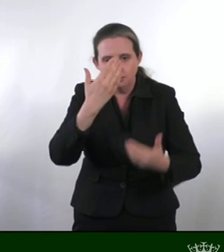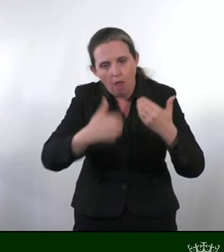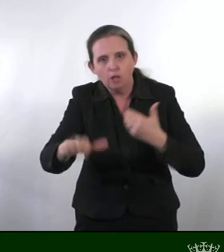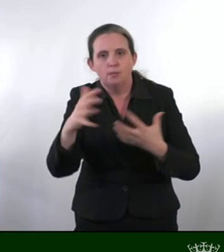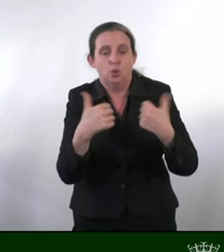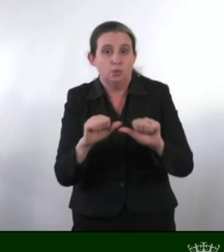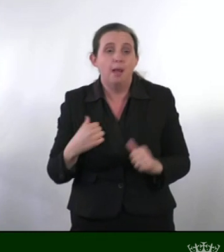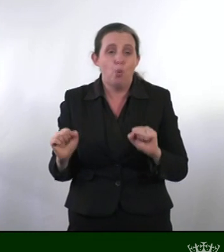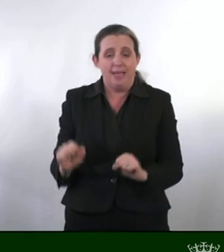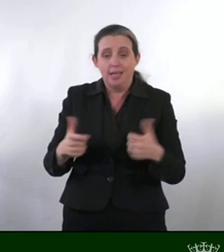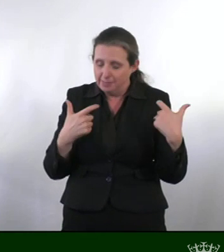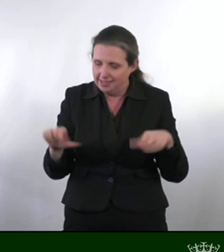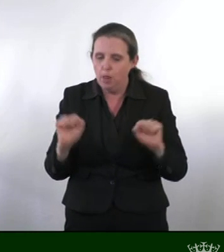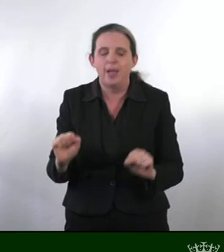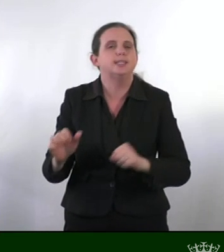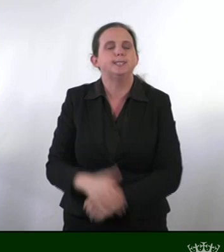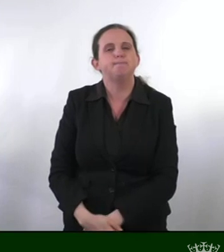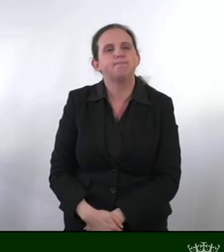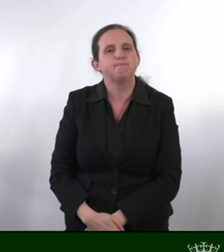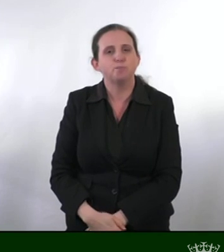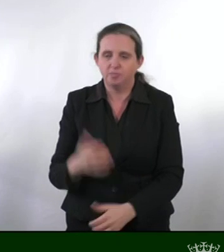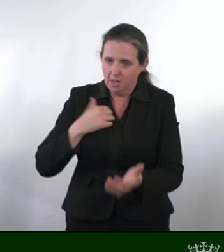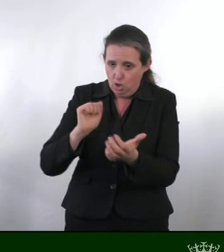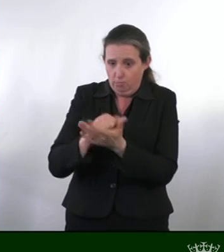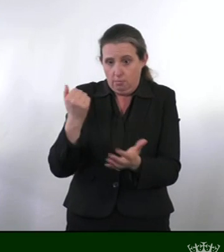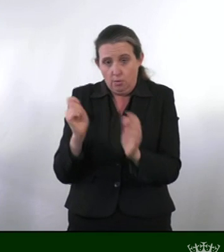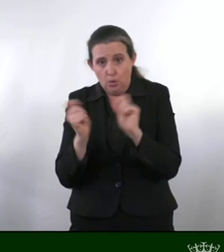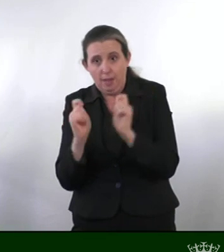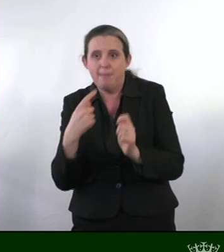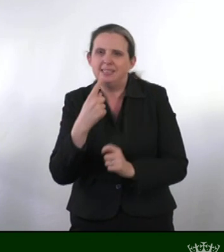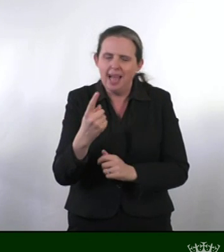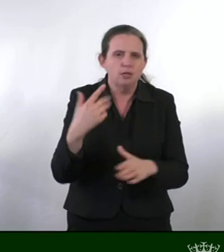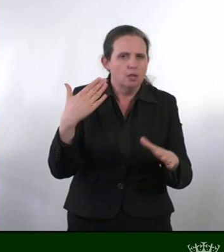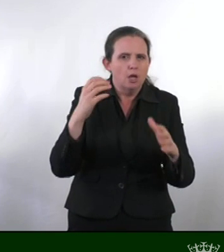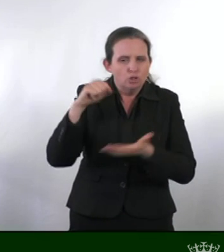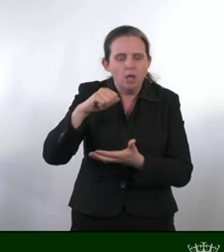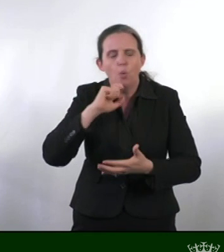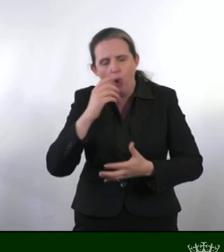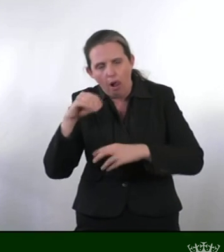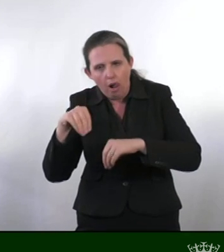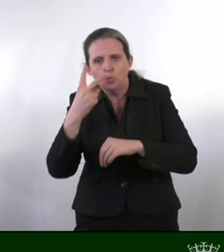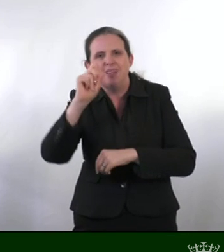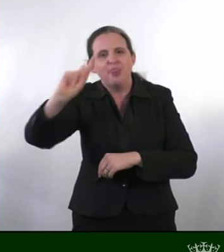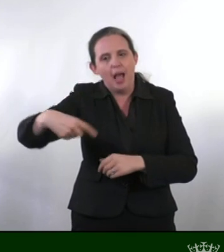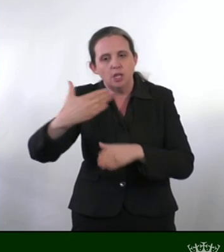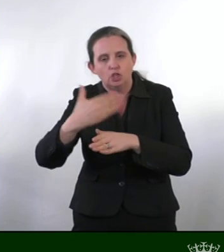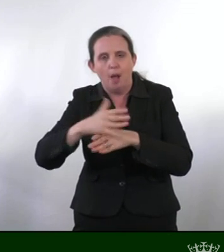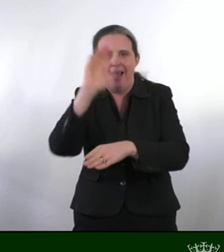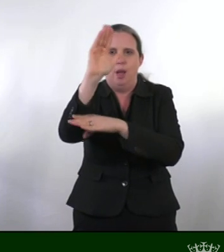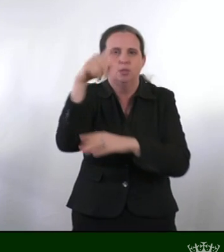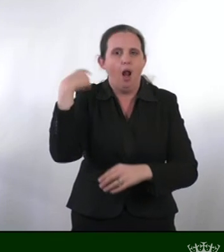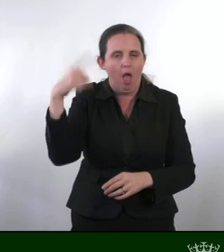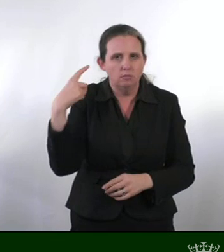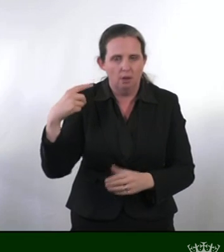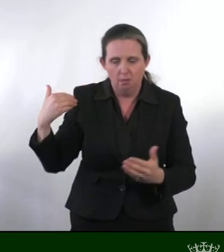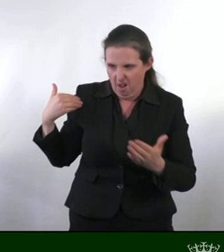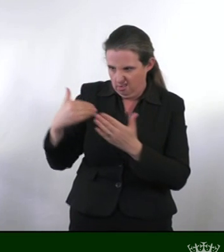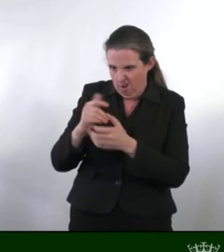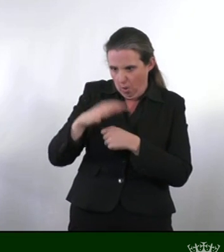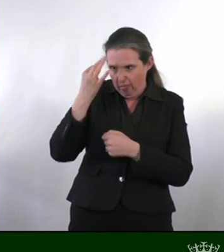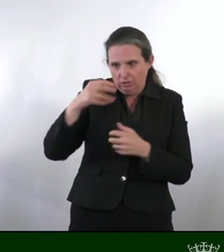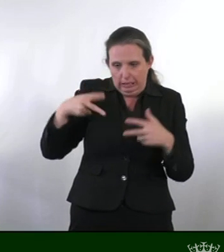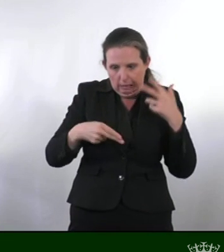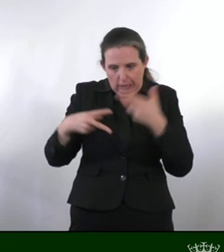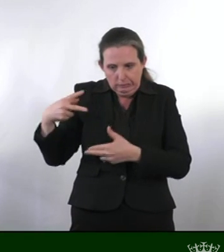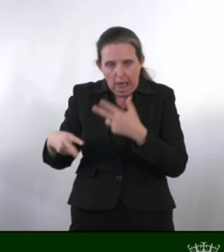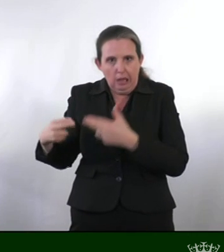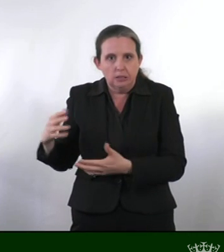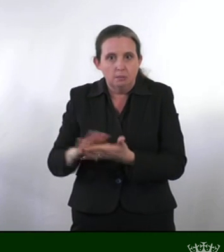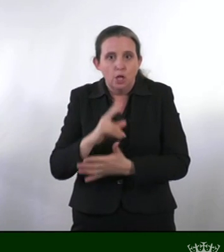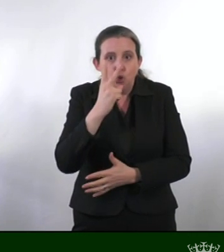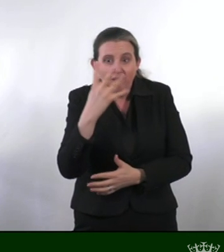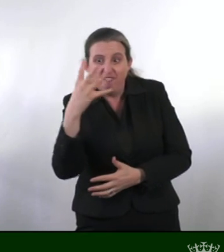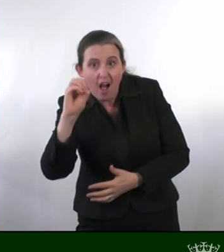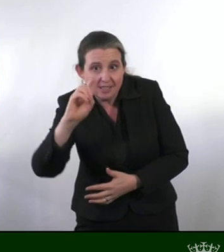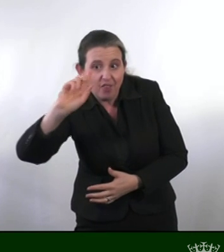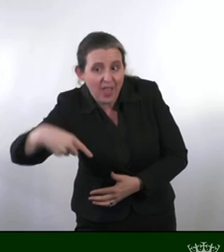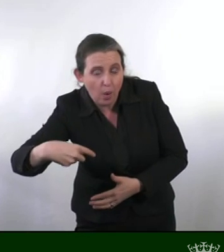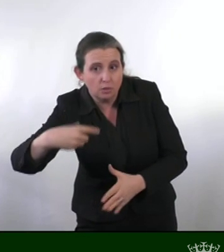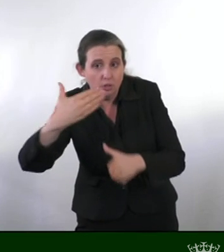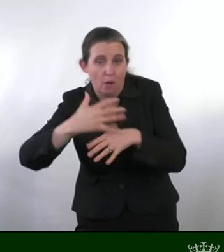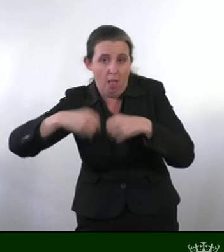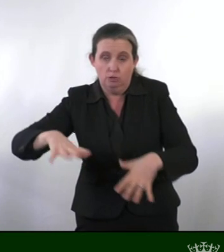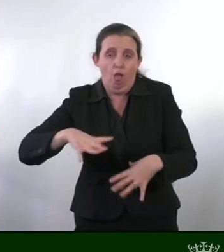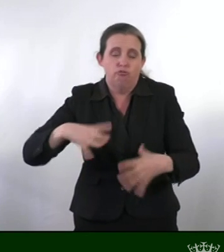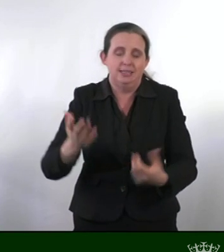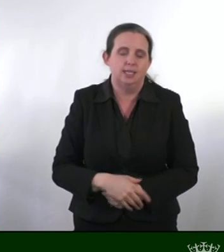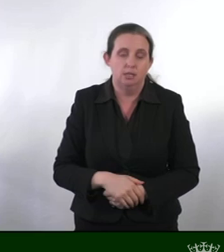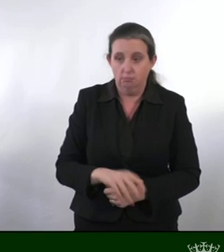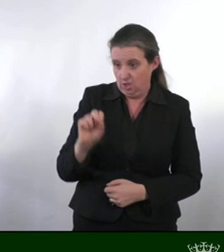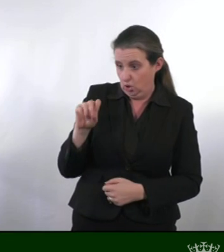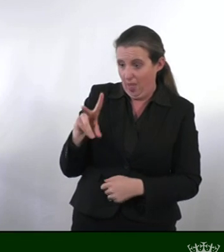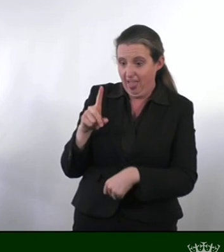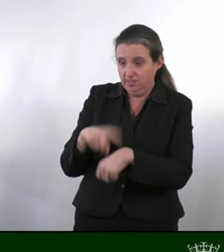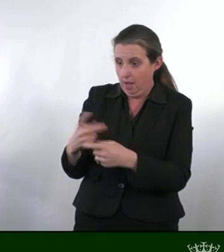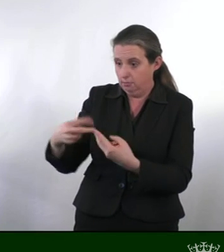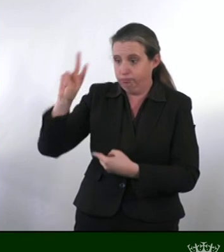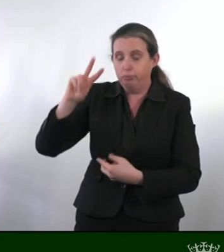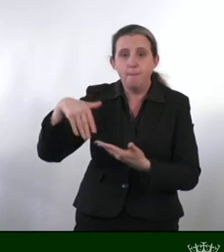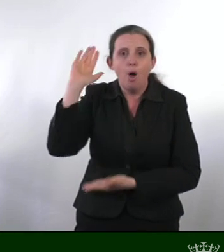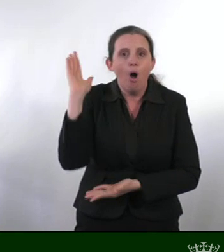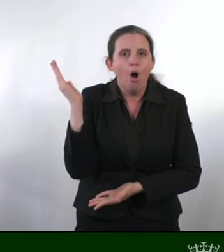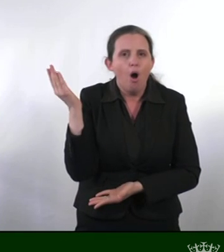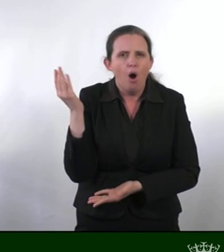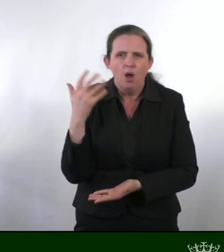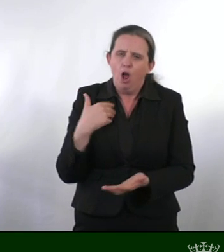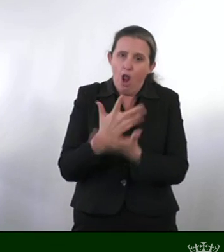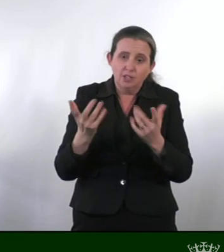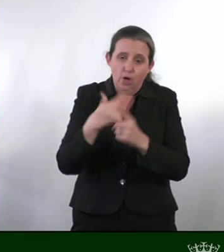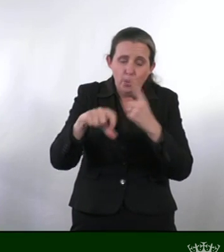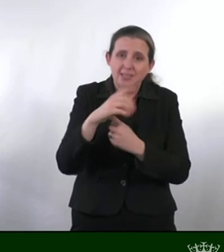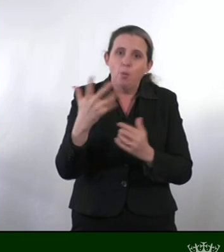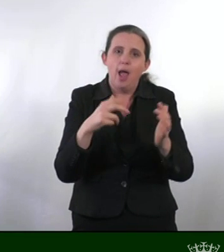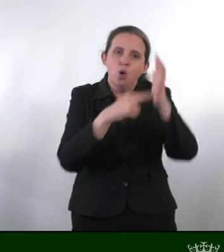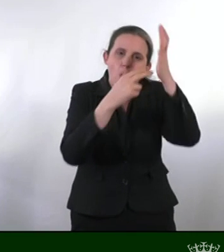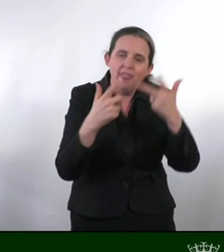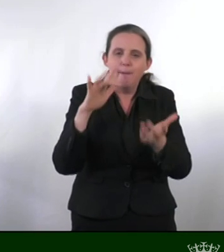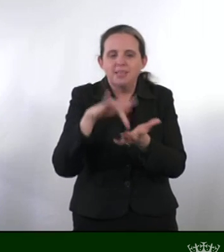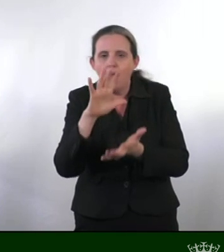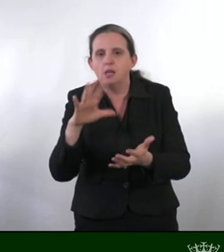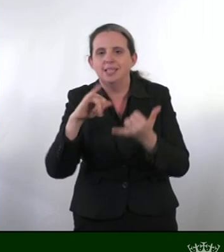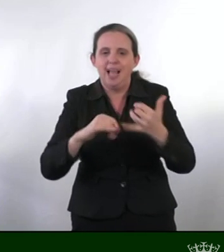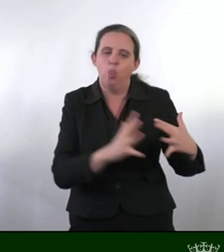It was trailed in the press that the Chancellor would be moving 20,000 jobs out of London, yet cuts to local authorities over the past 10 years have seen 240,000 jobs lost—12 times that figure of 20,000—with the hardest-hit communities often those in the north, midlands and south-west.